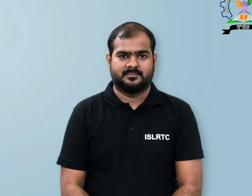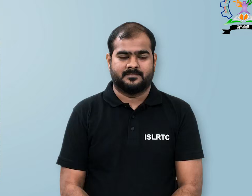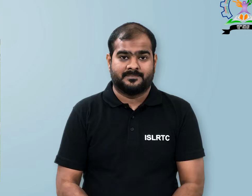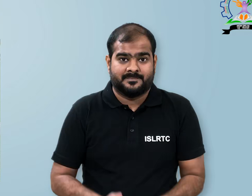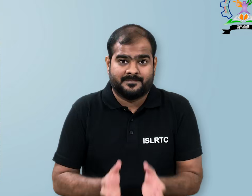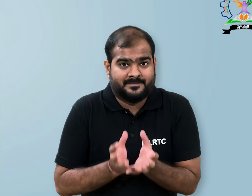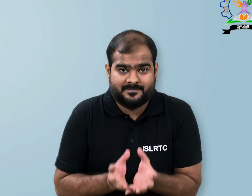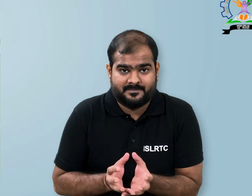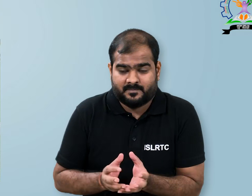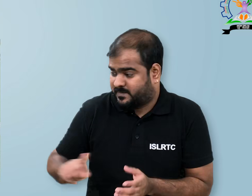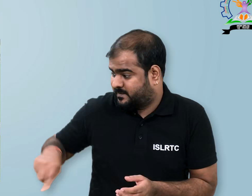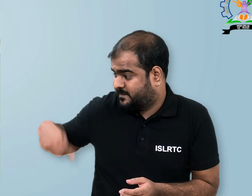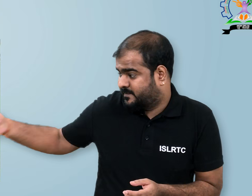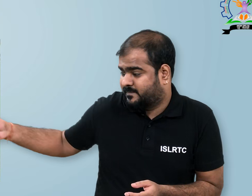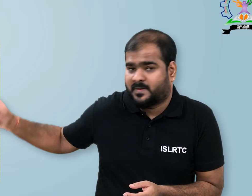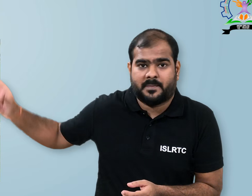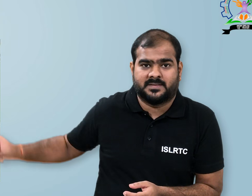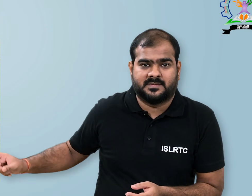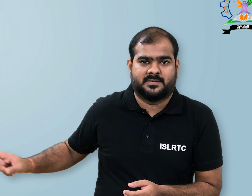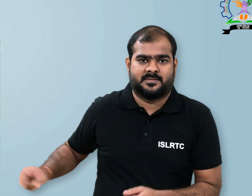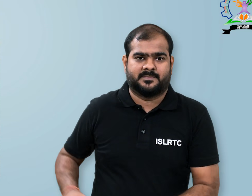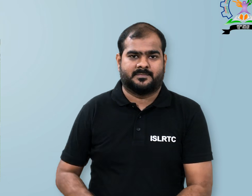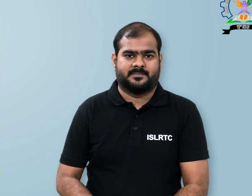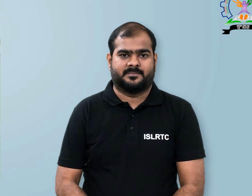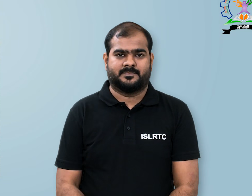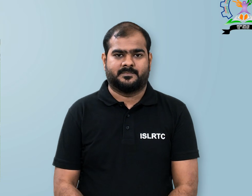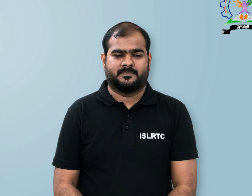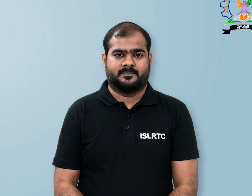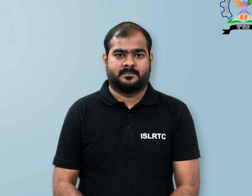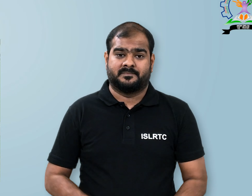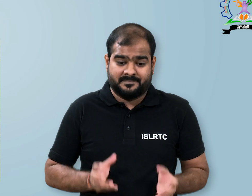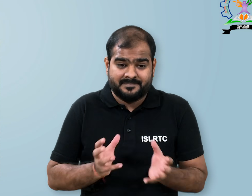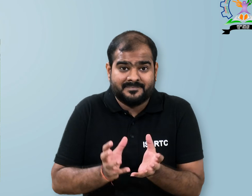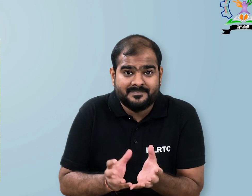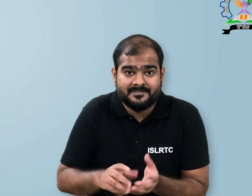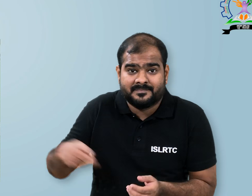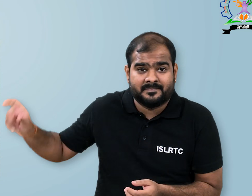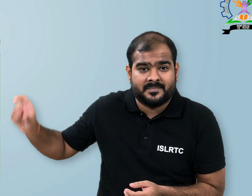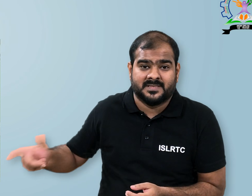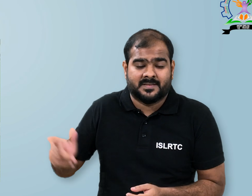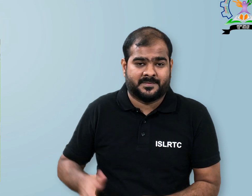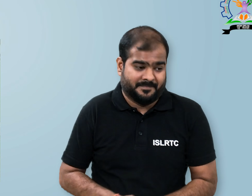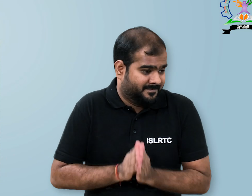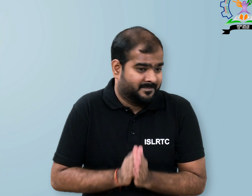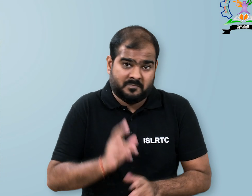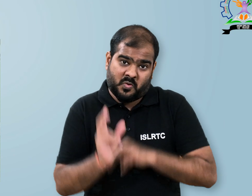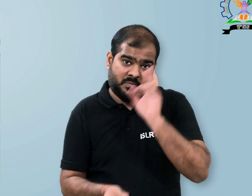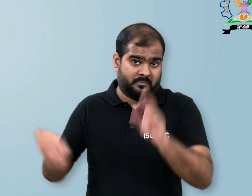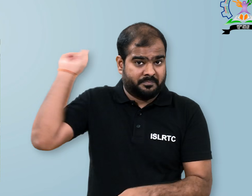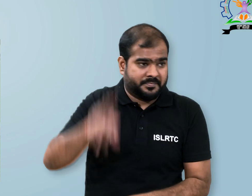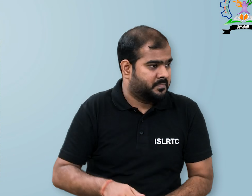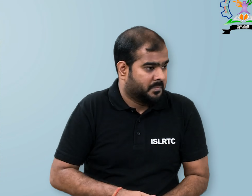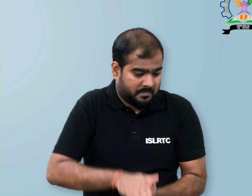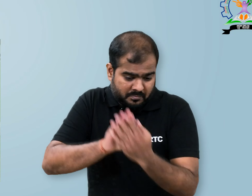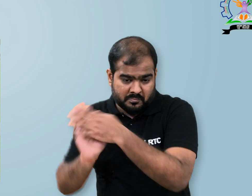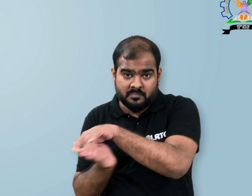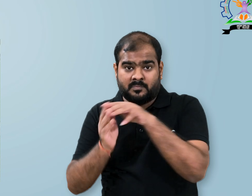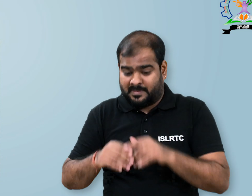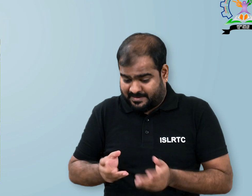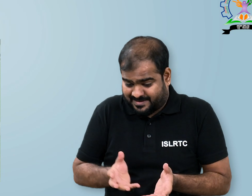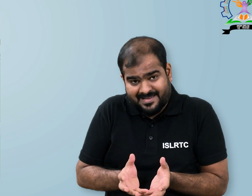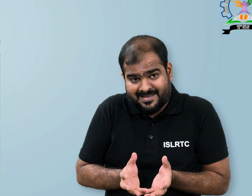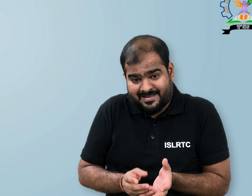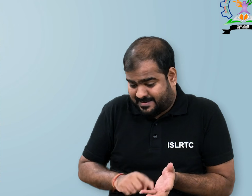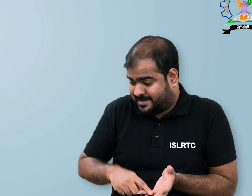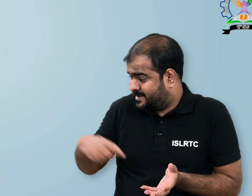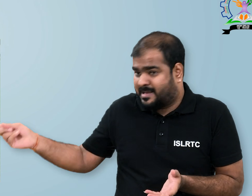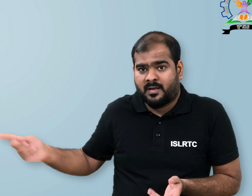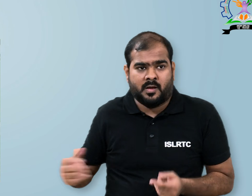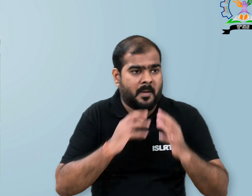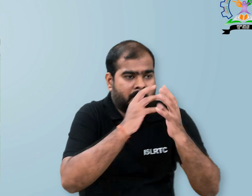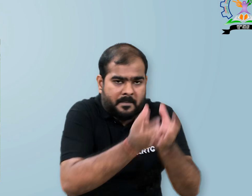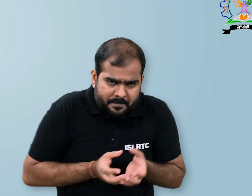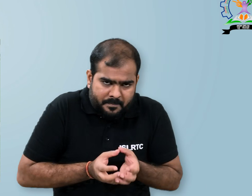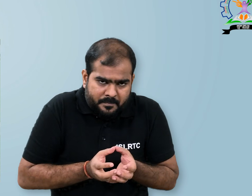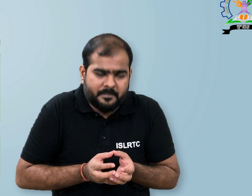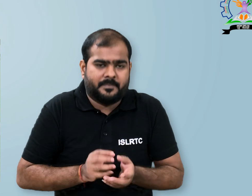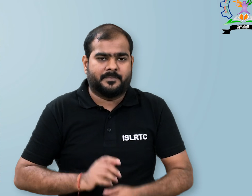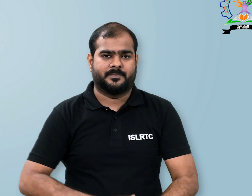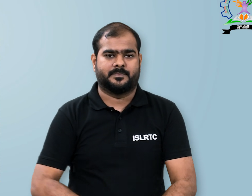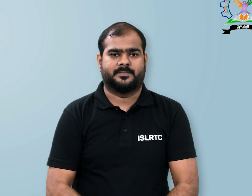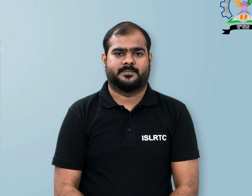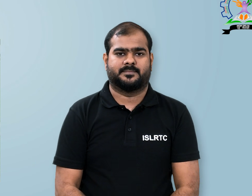Slip A fielding position close to the wicket on the off-side for catching edges.